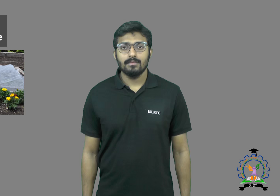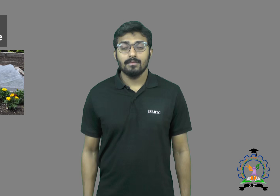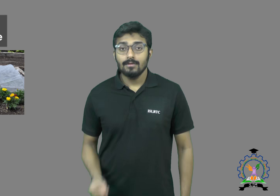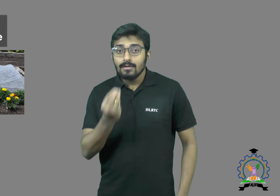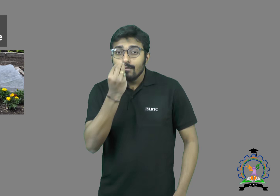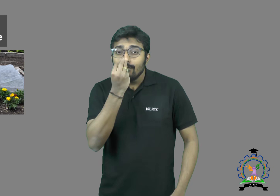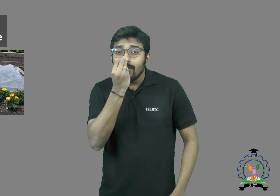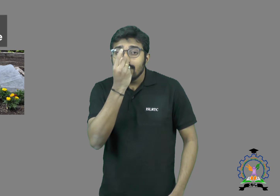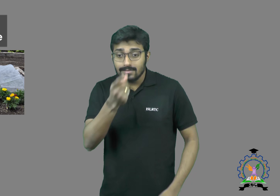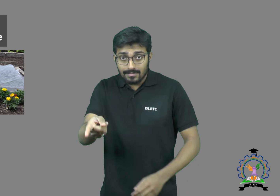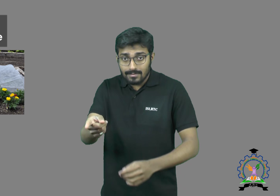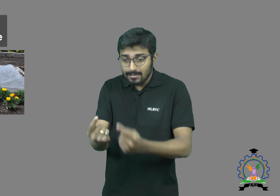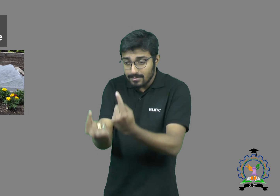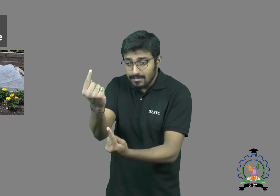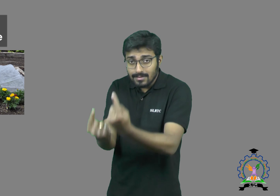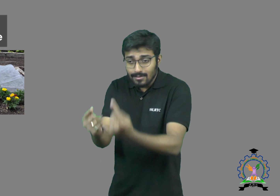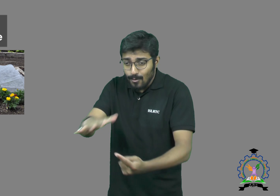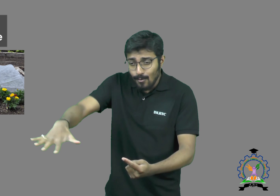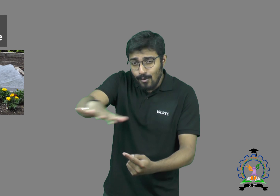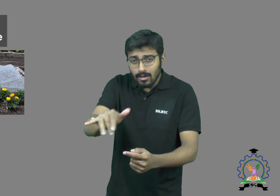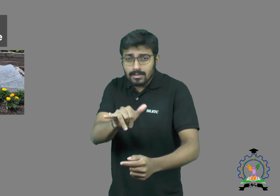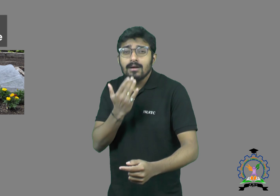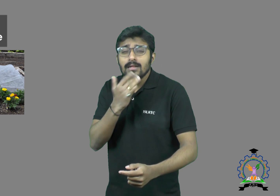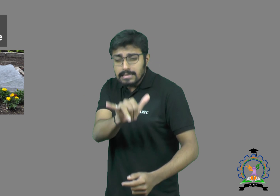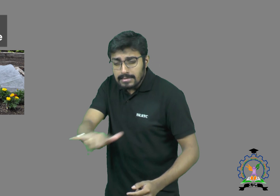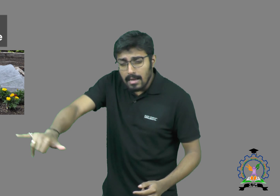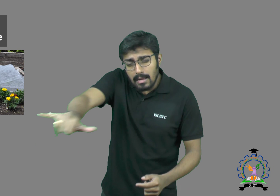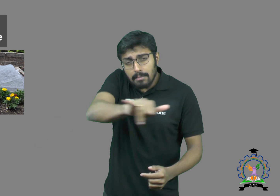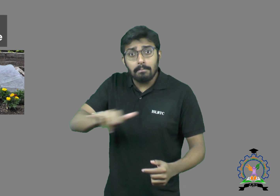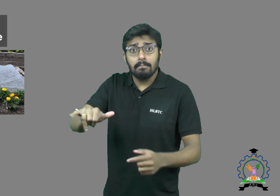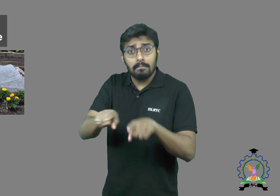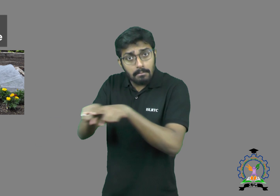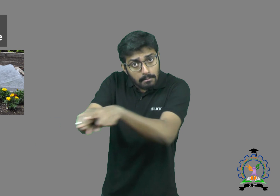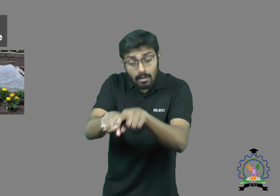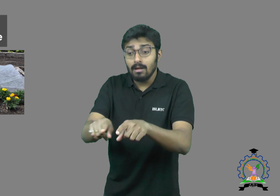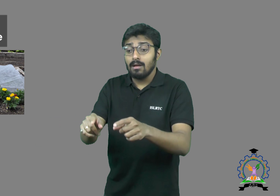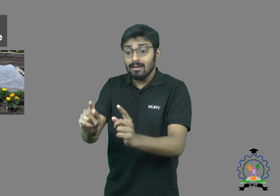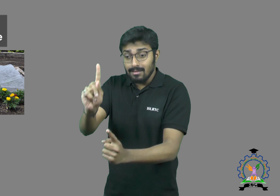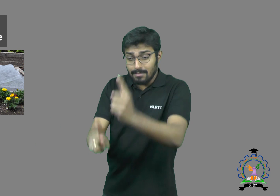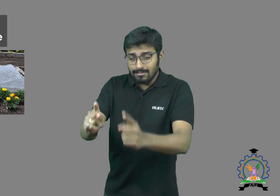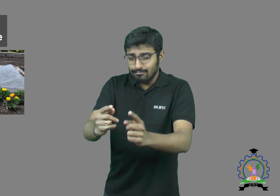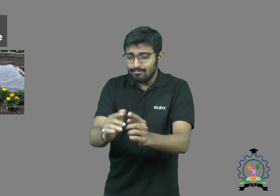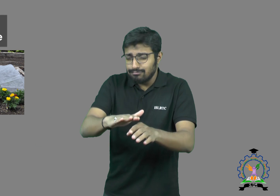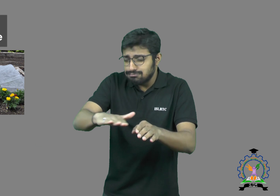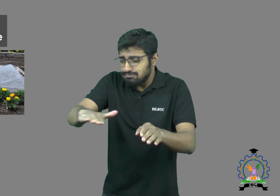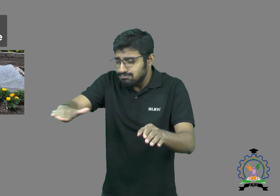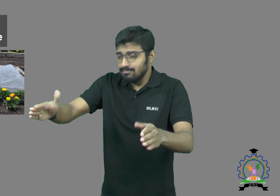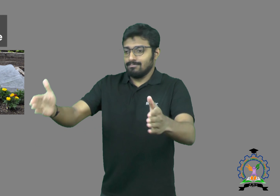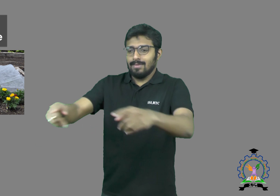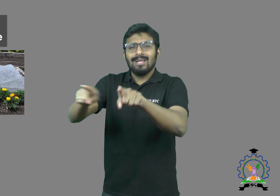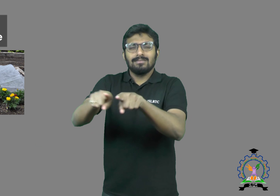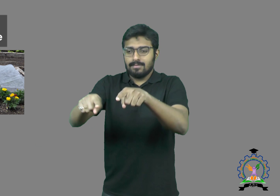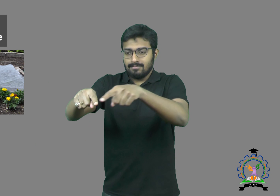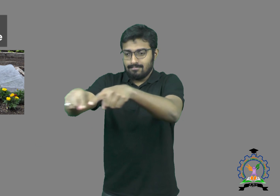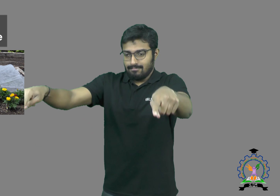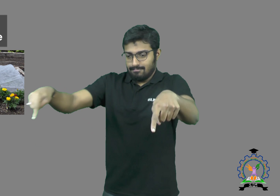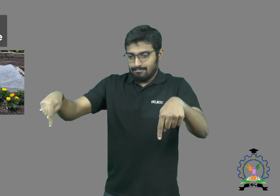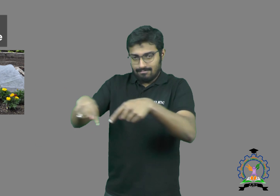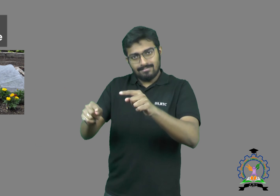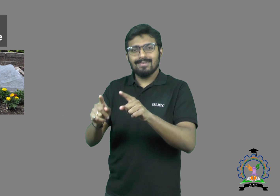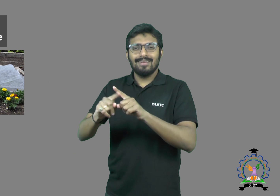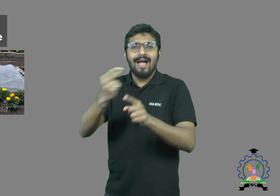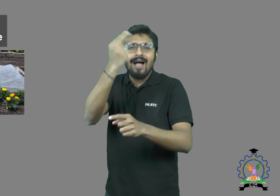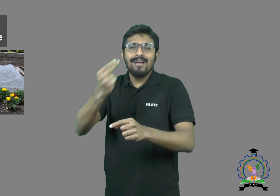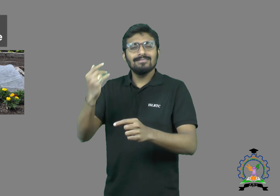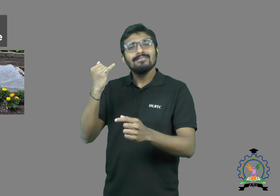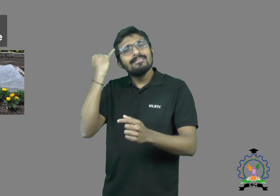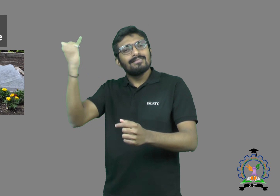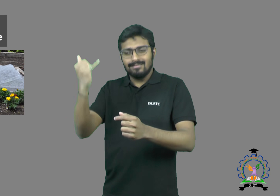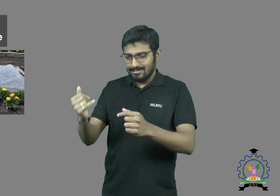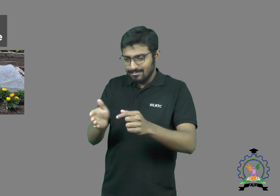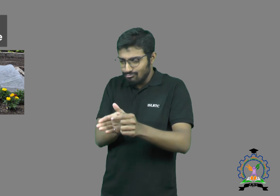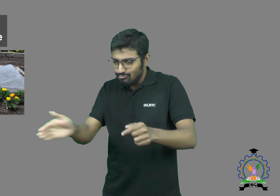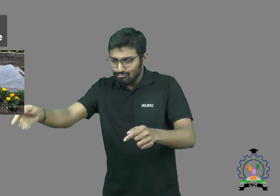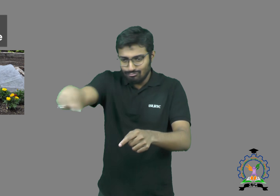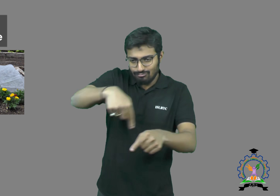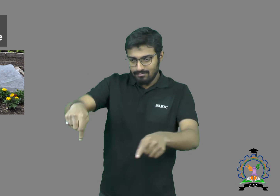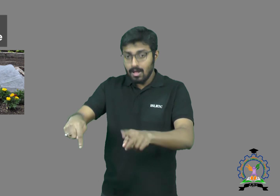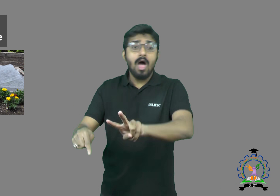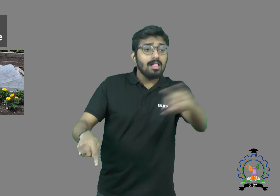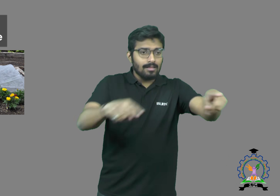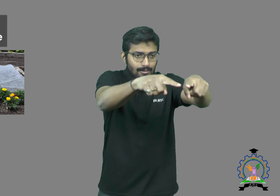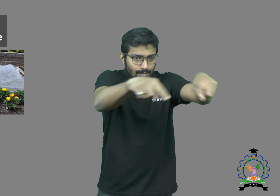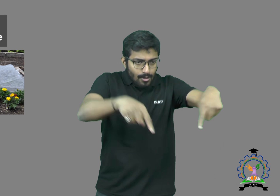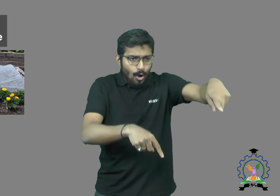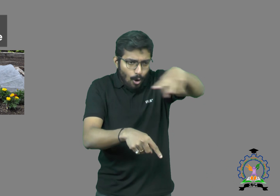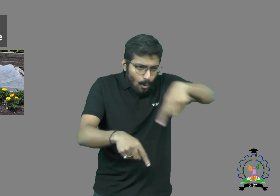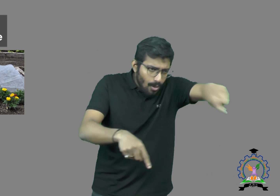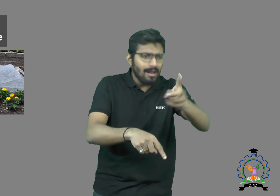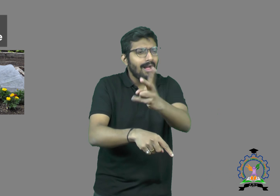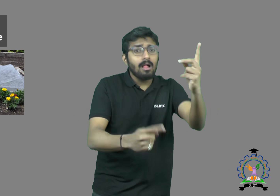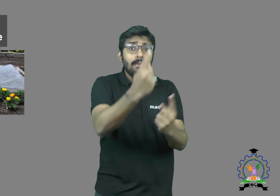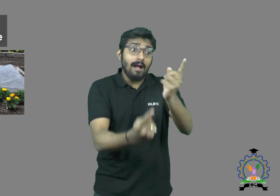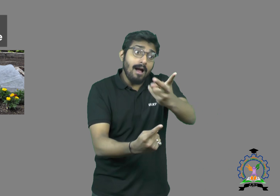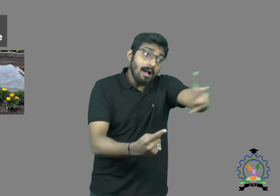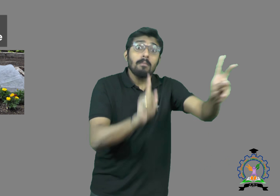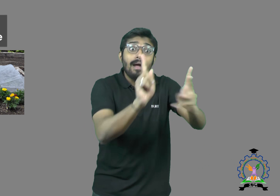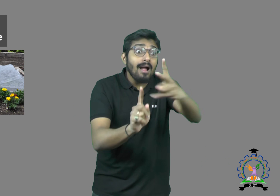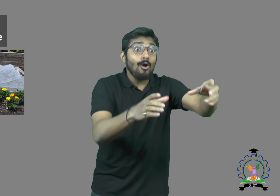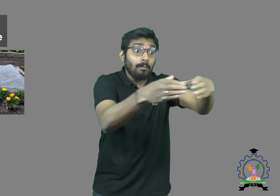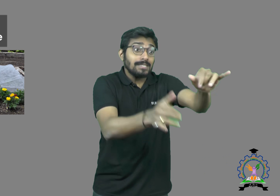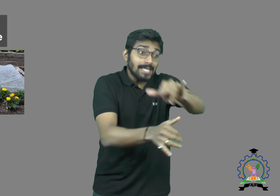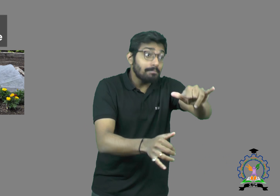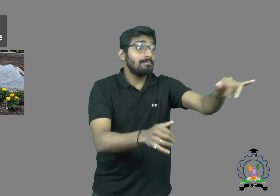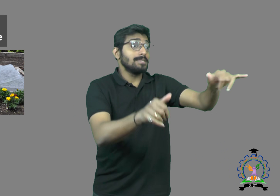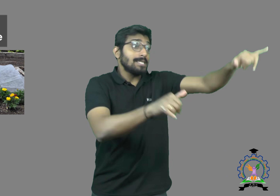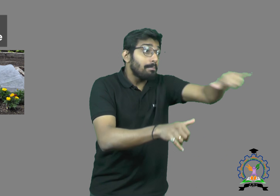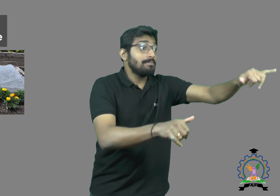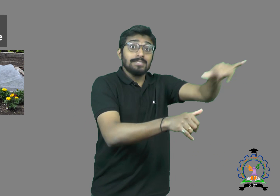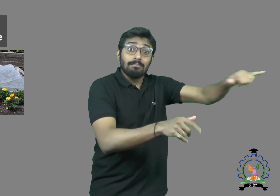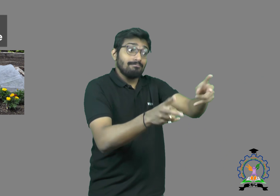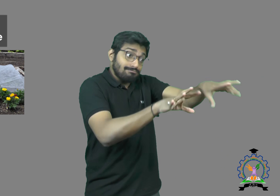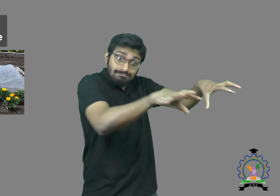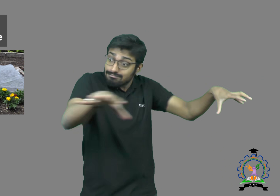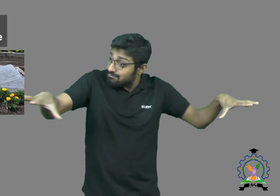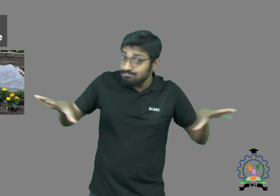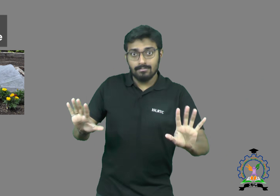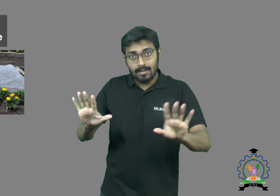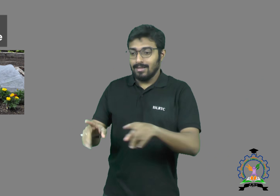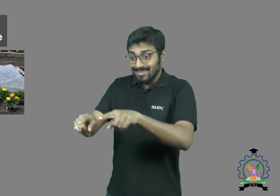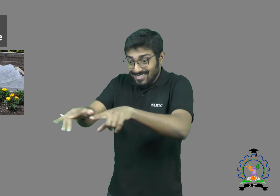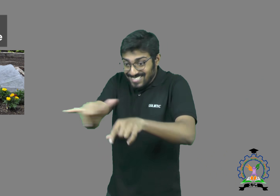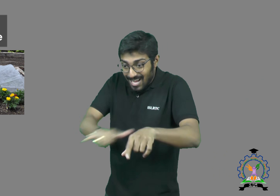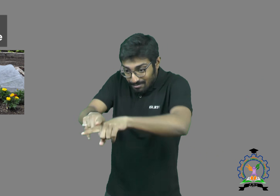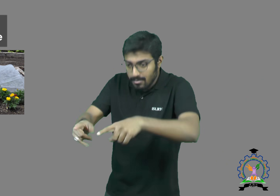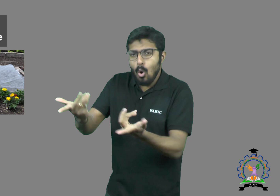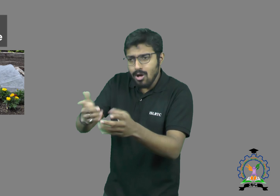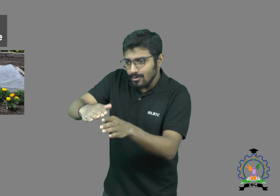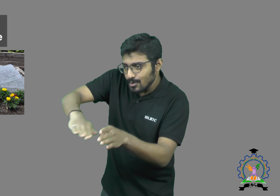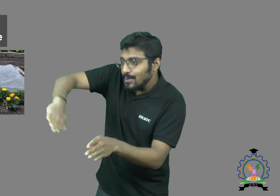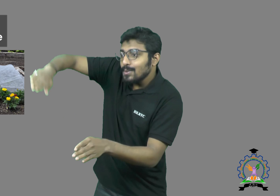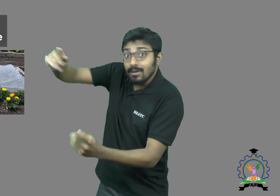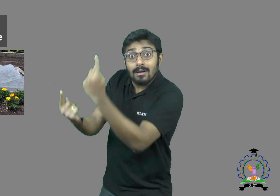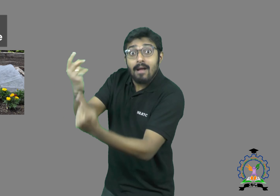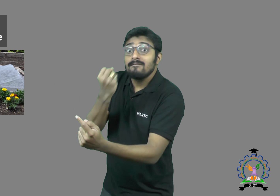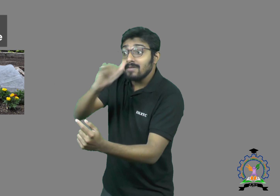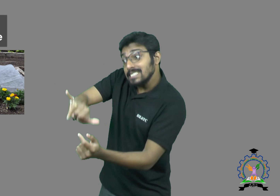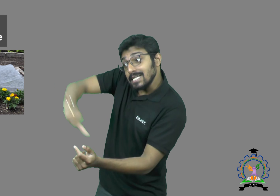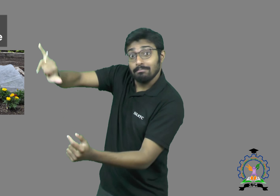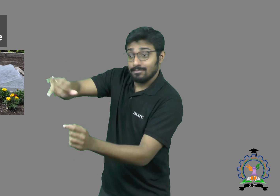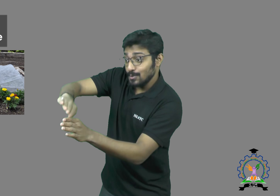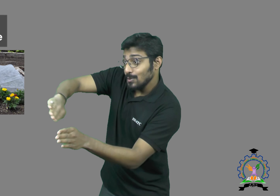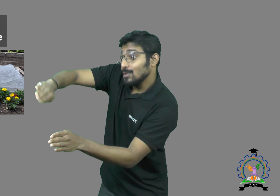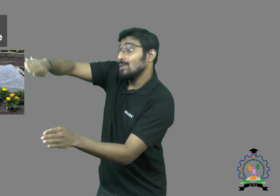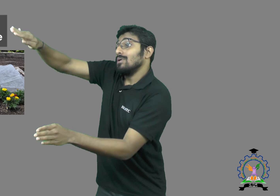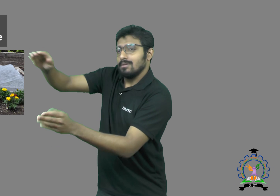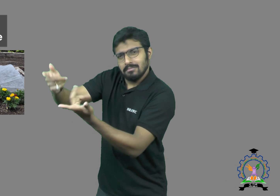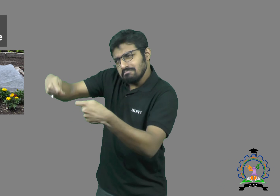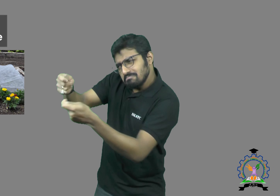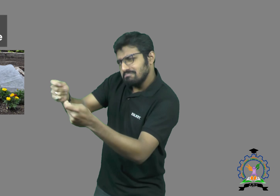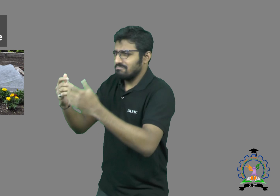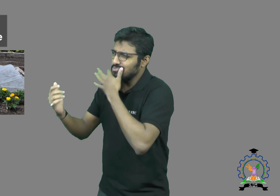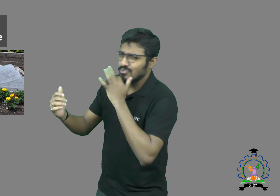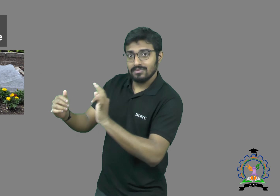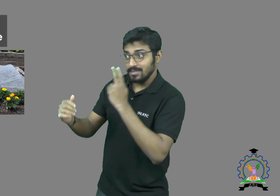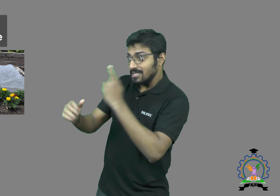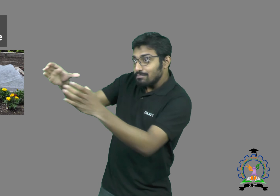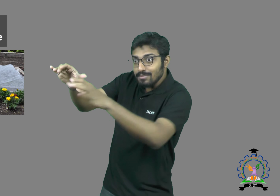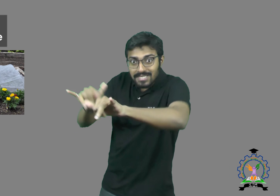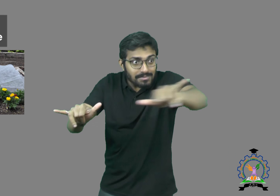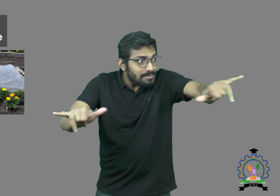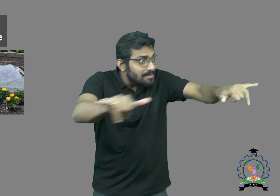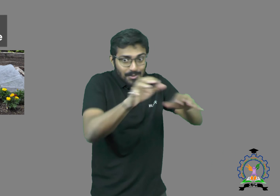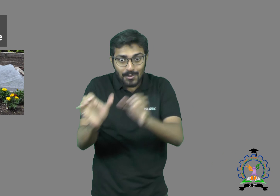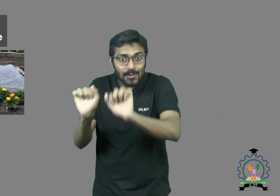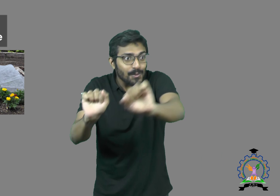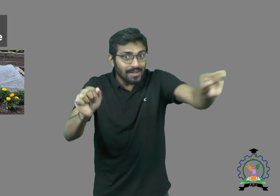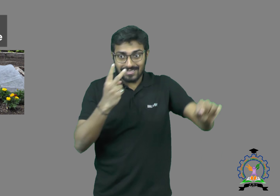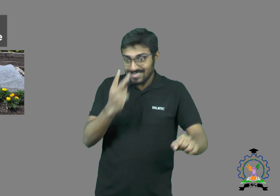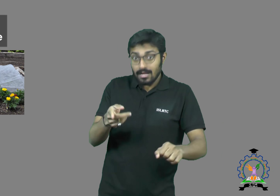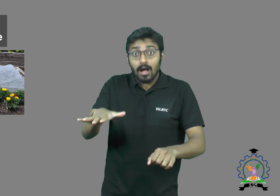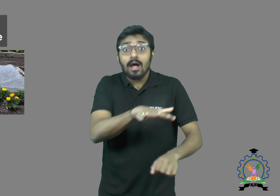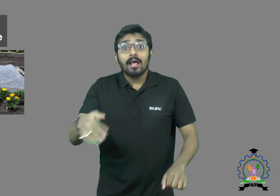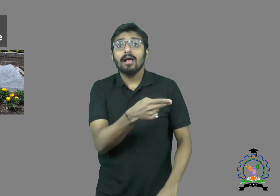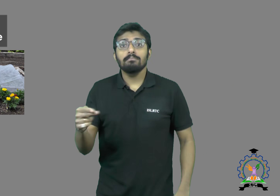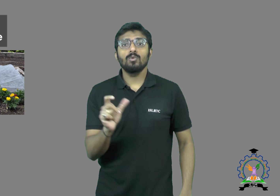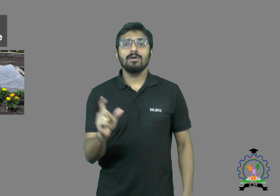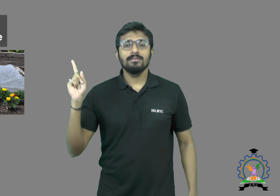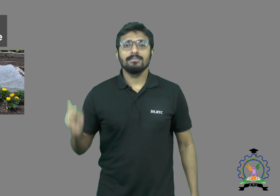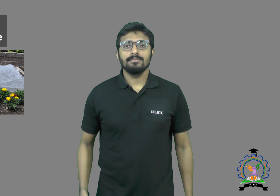Flower For Bed Purpose